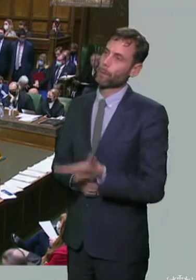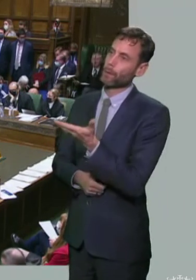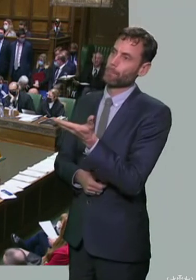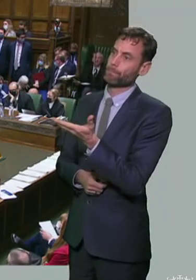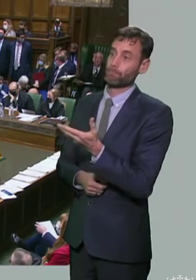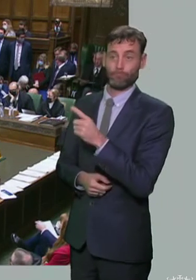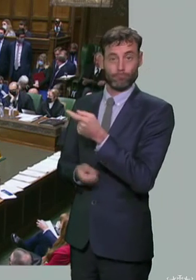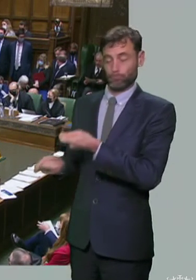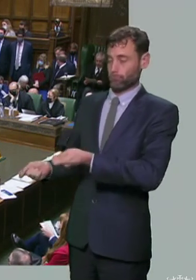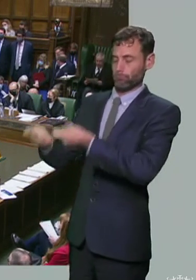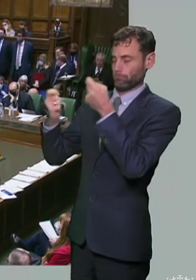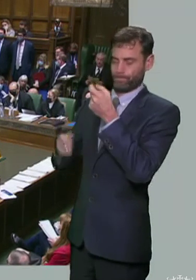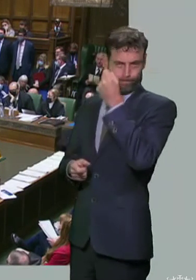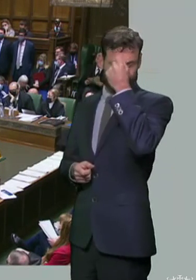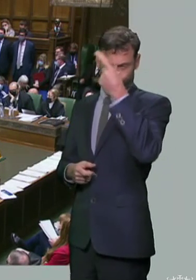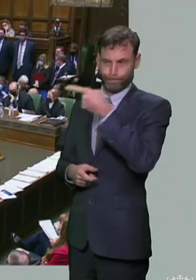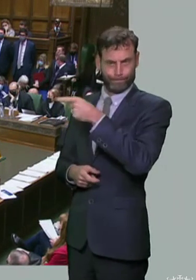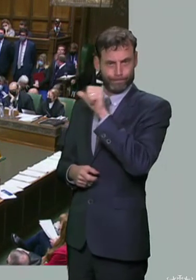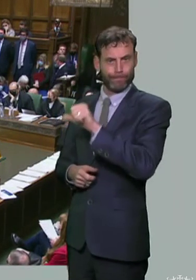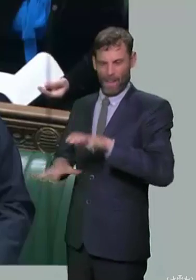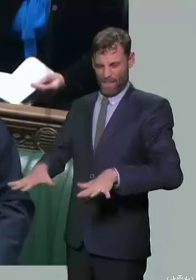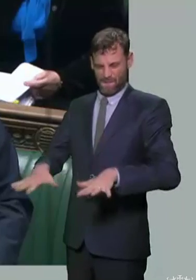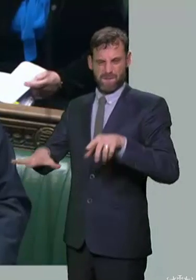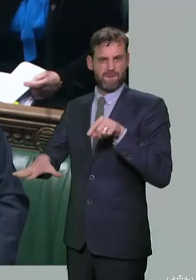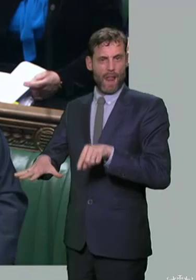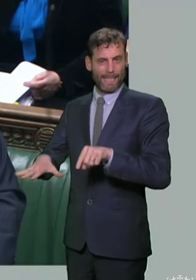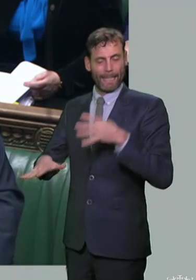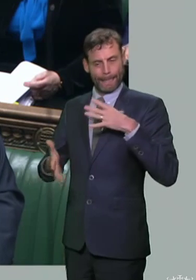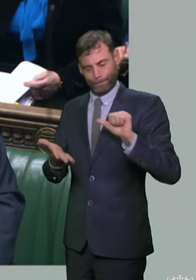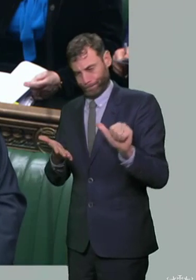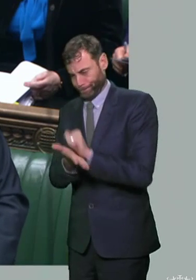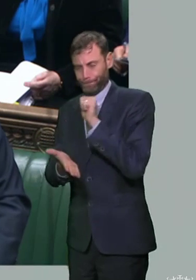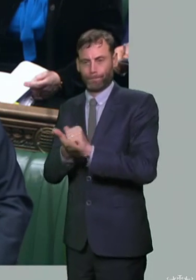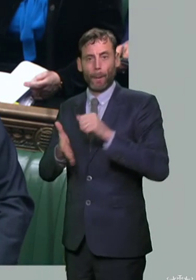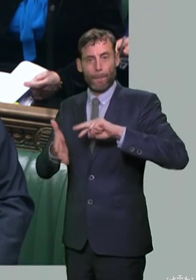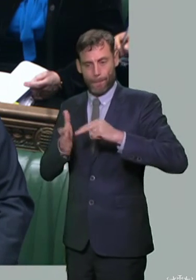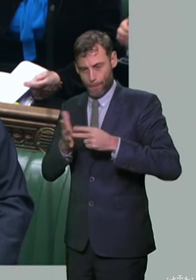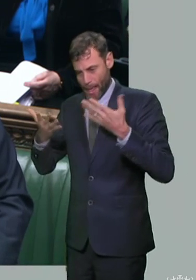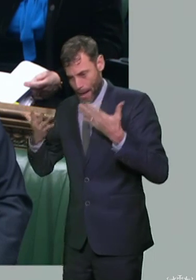My honourable Friend is absolutely right to raise flooding, and she is right about short and long-term solutions.